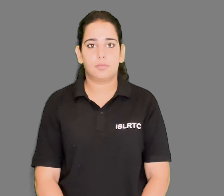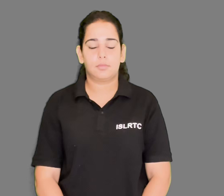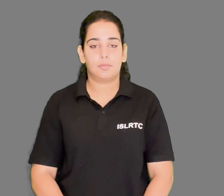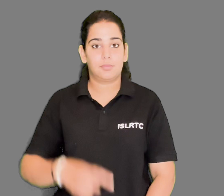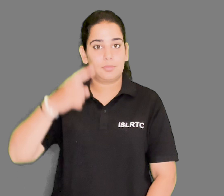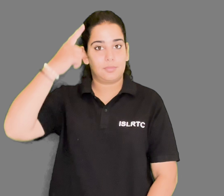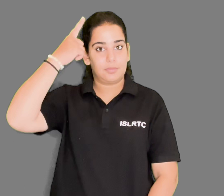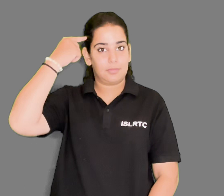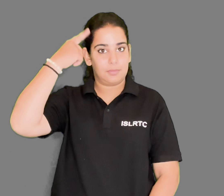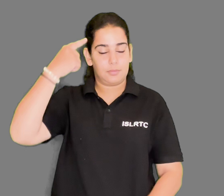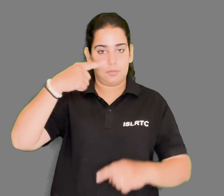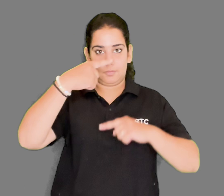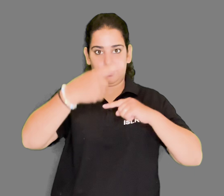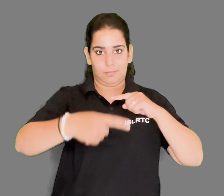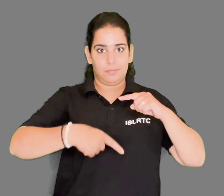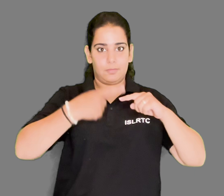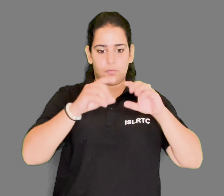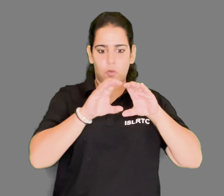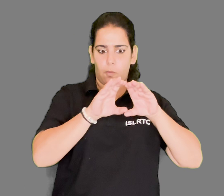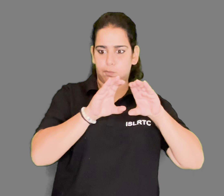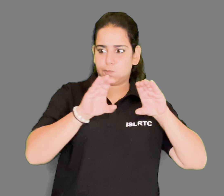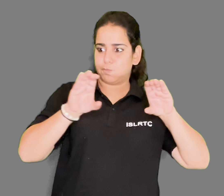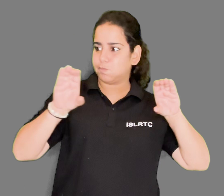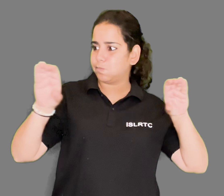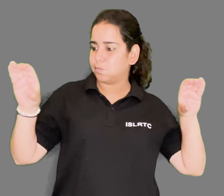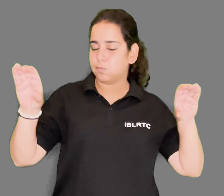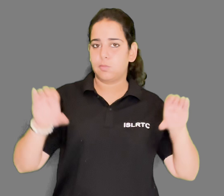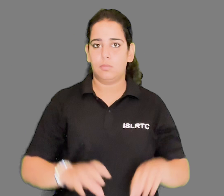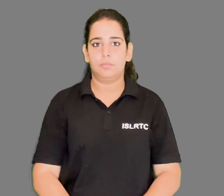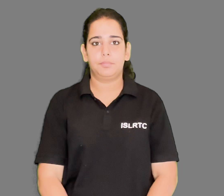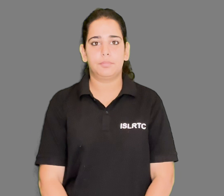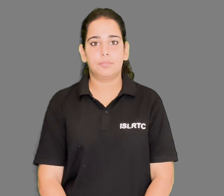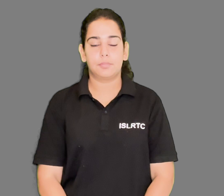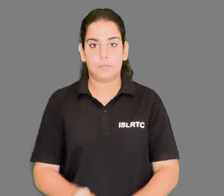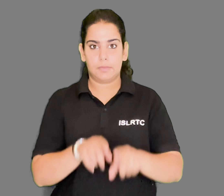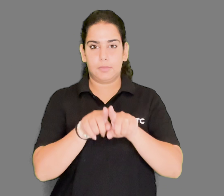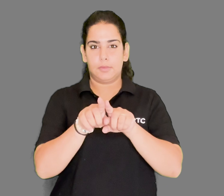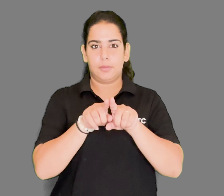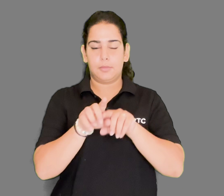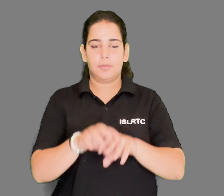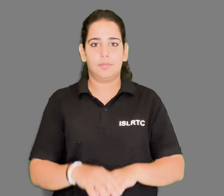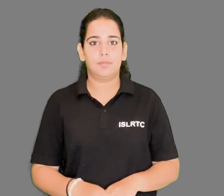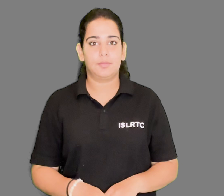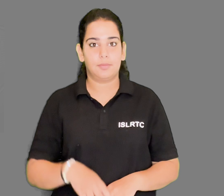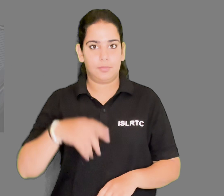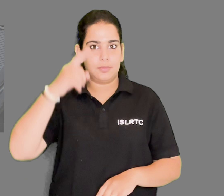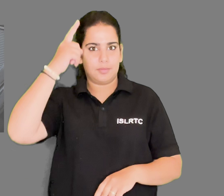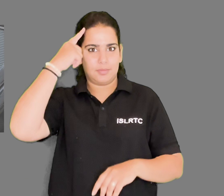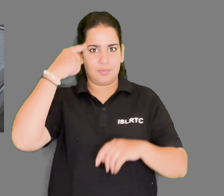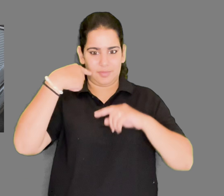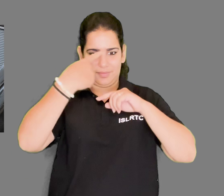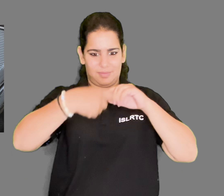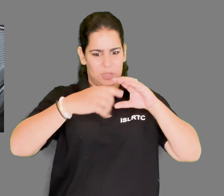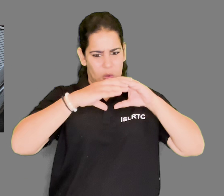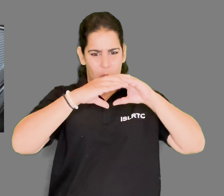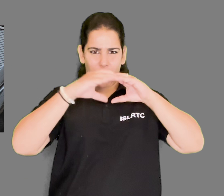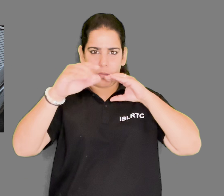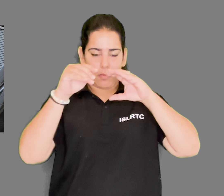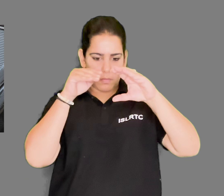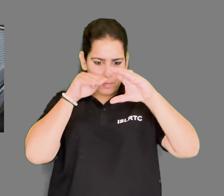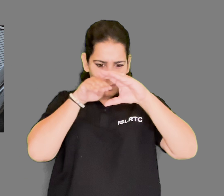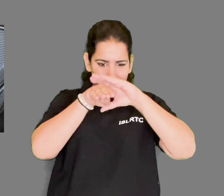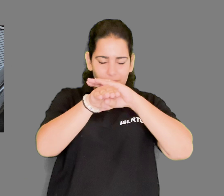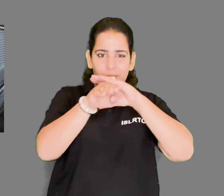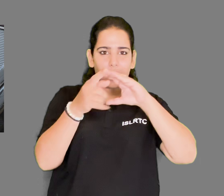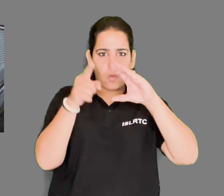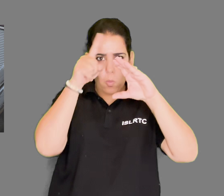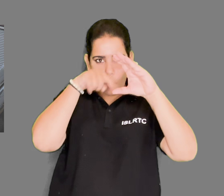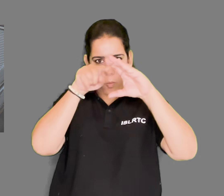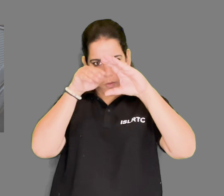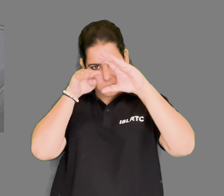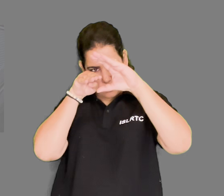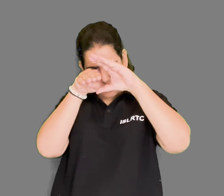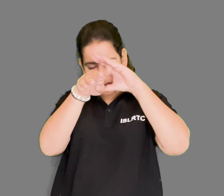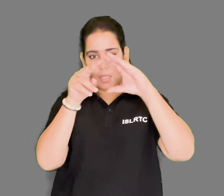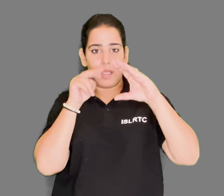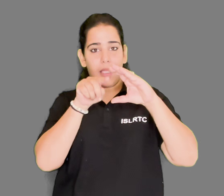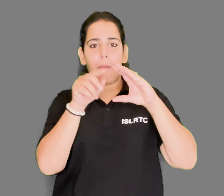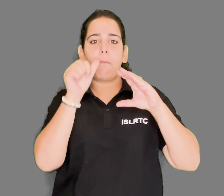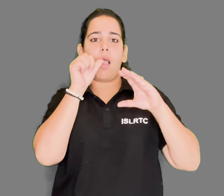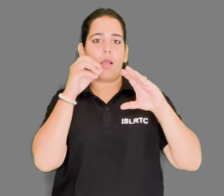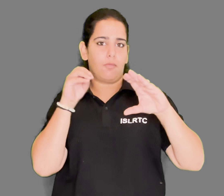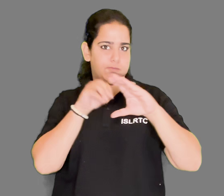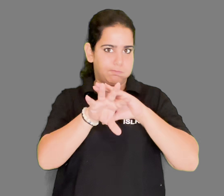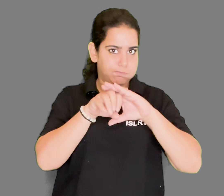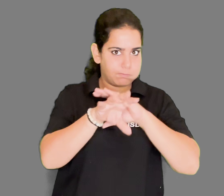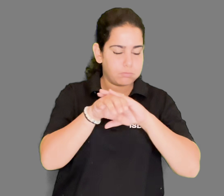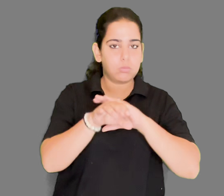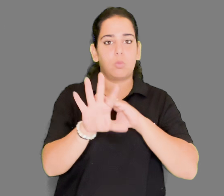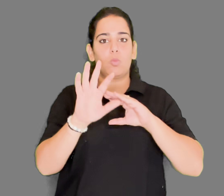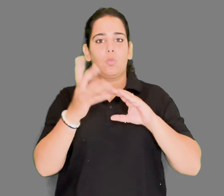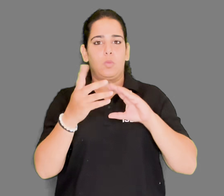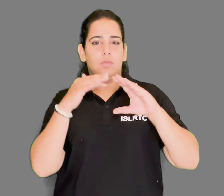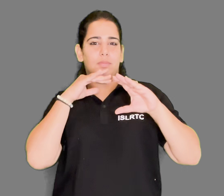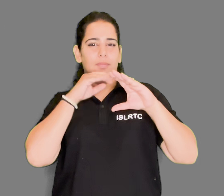Pipeline A long tube used to transport liquids or gases over long distances, such as oil, natural gas, or water